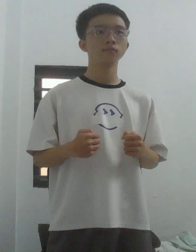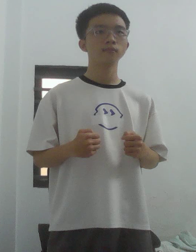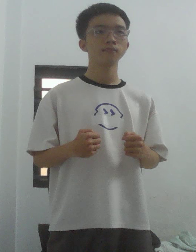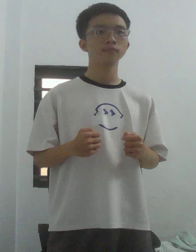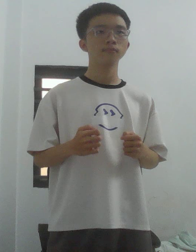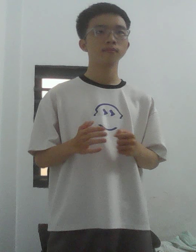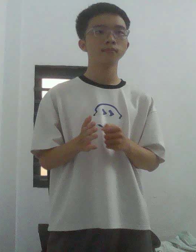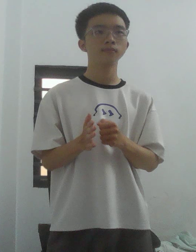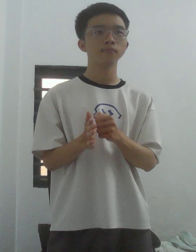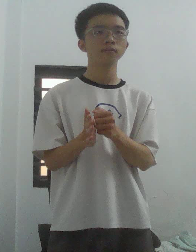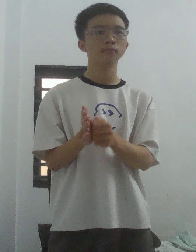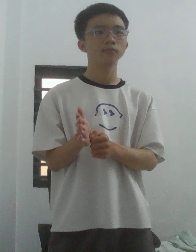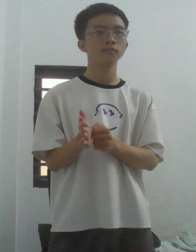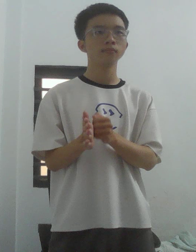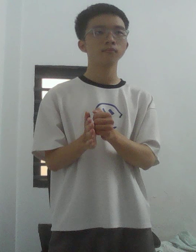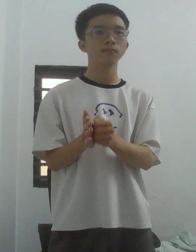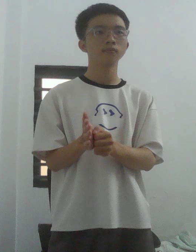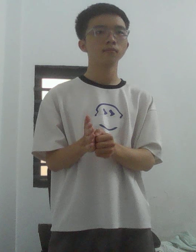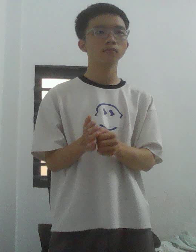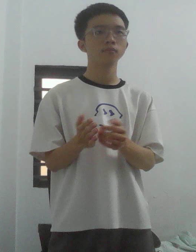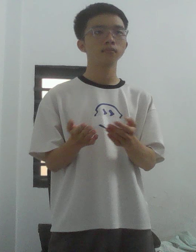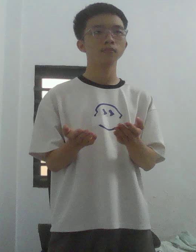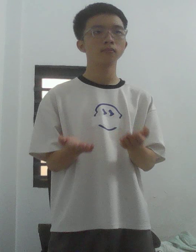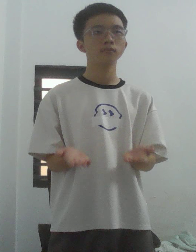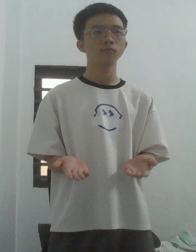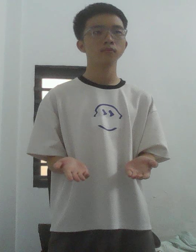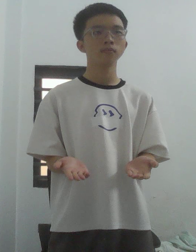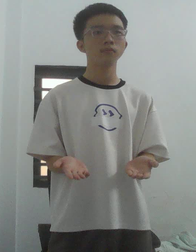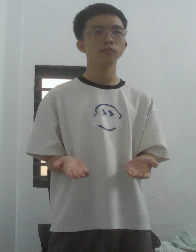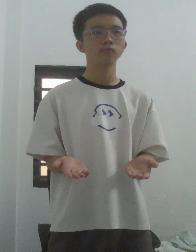thang nay